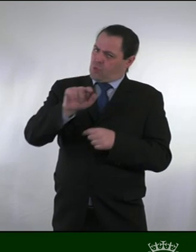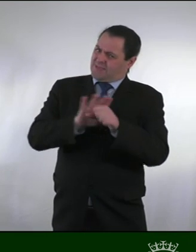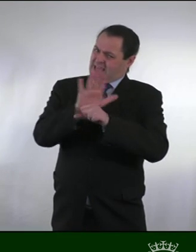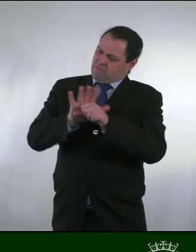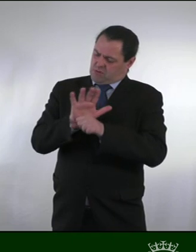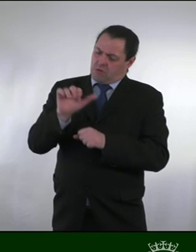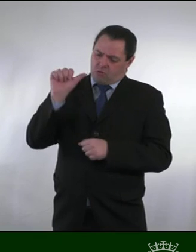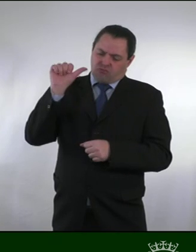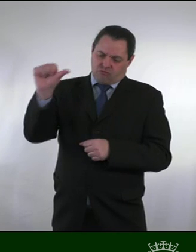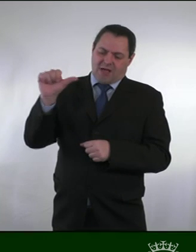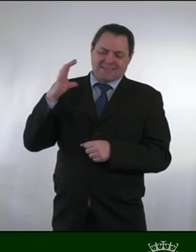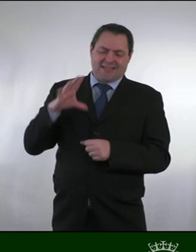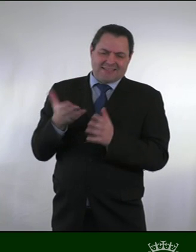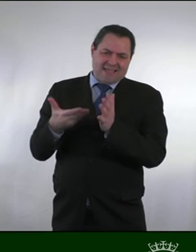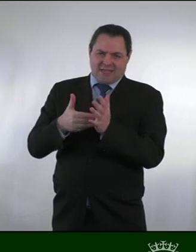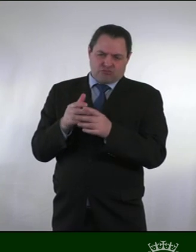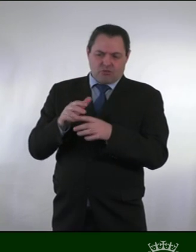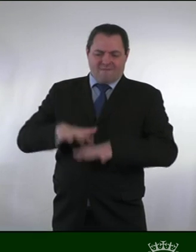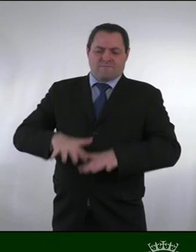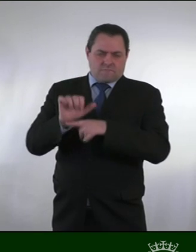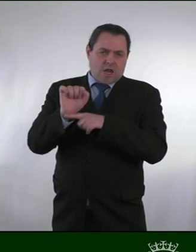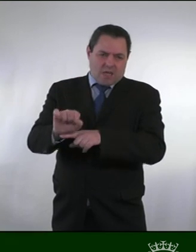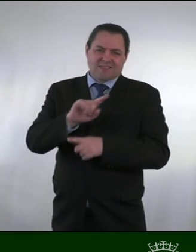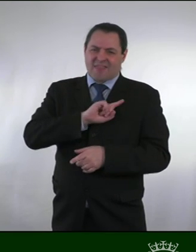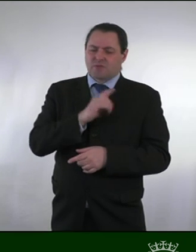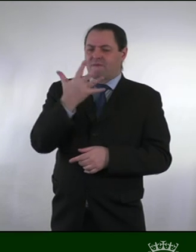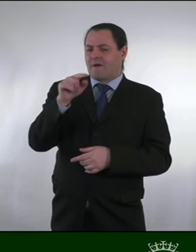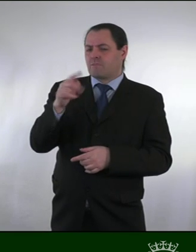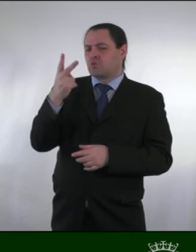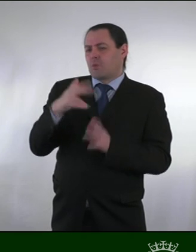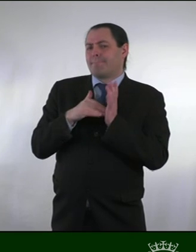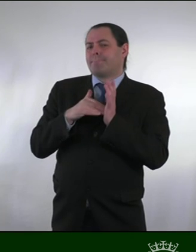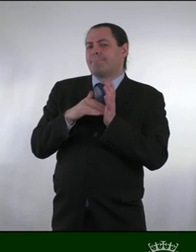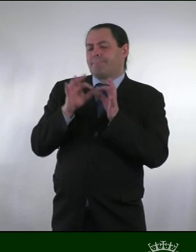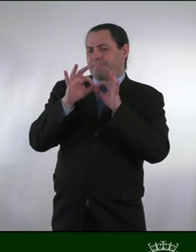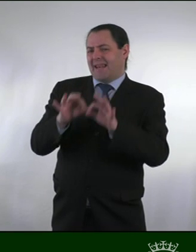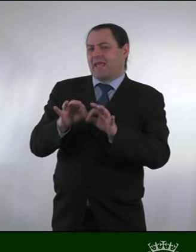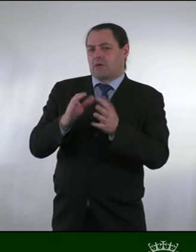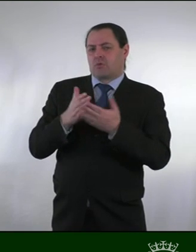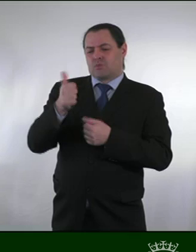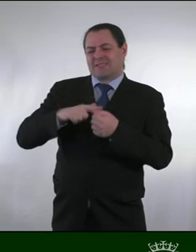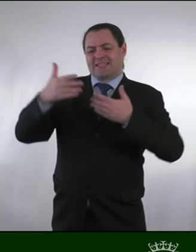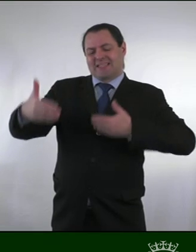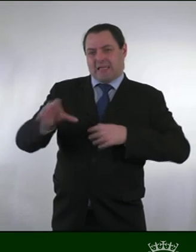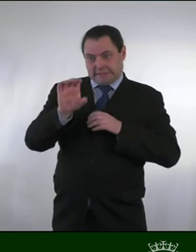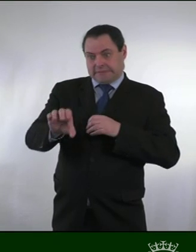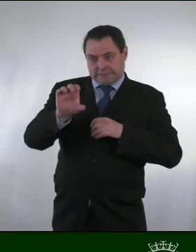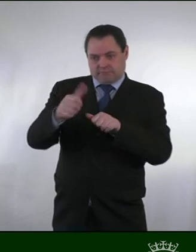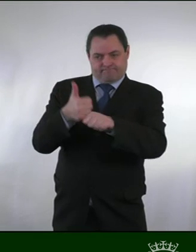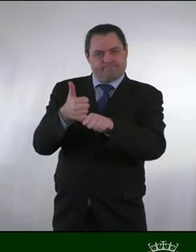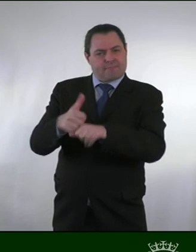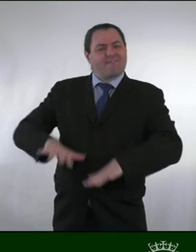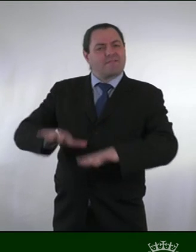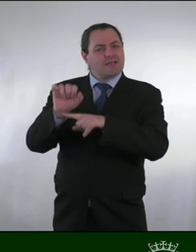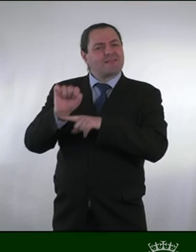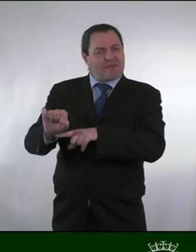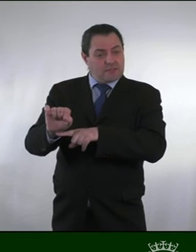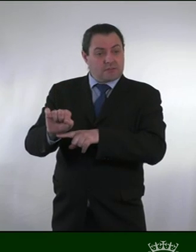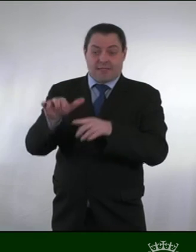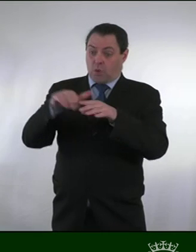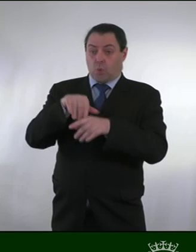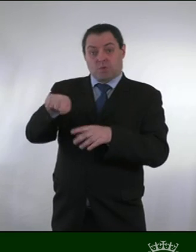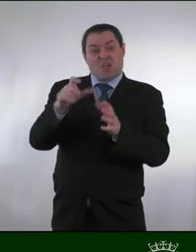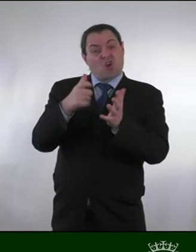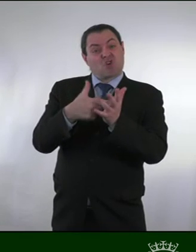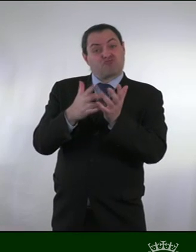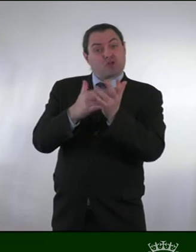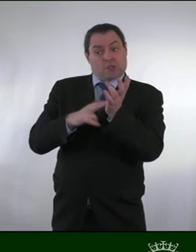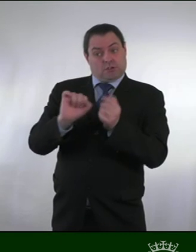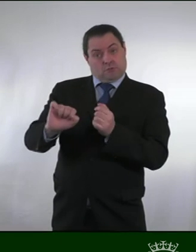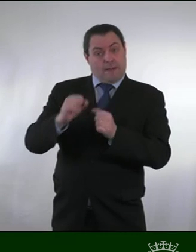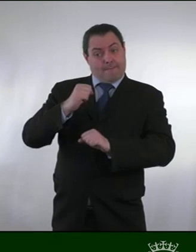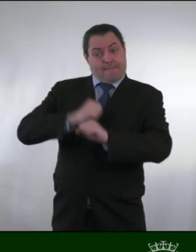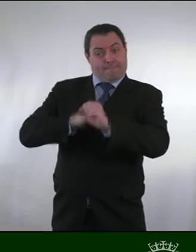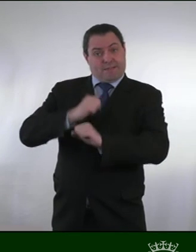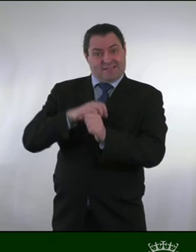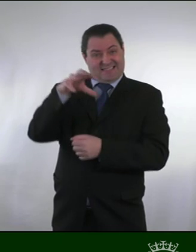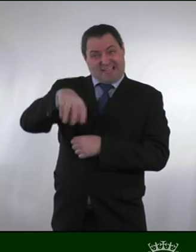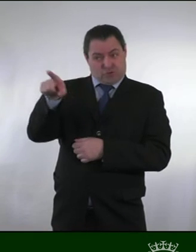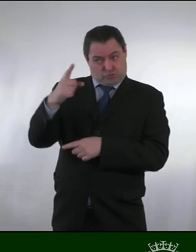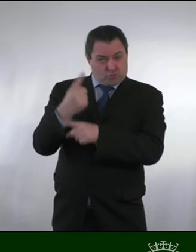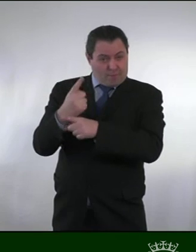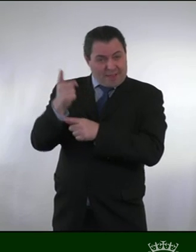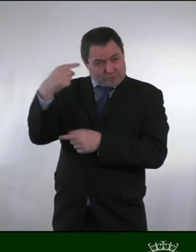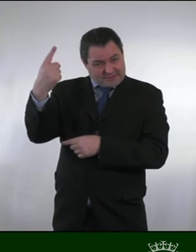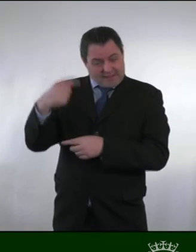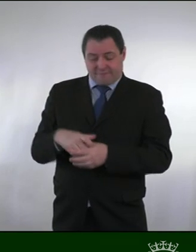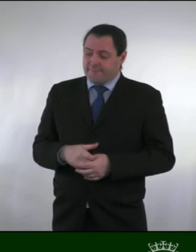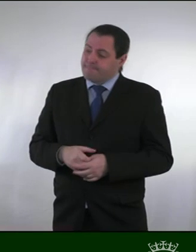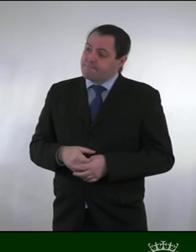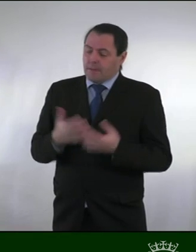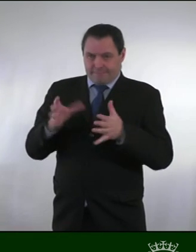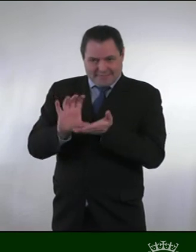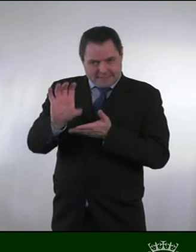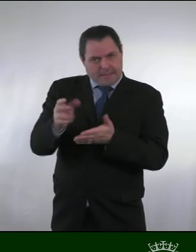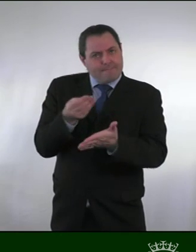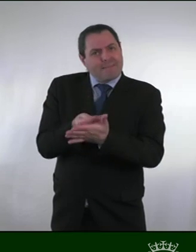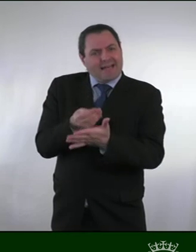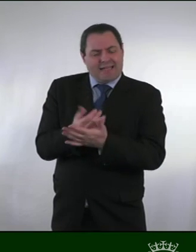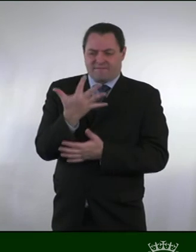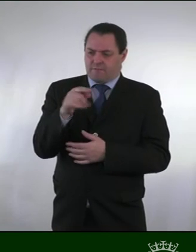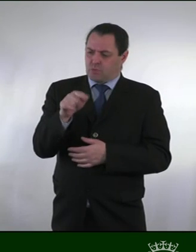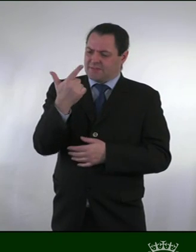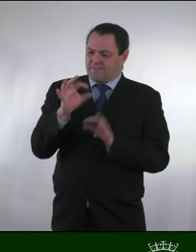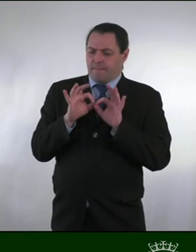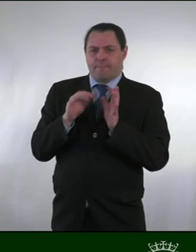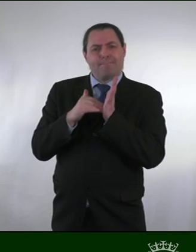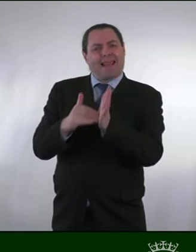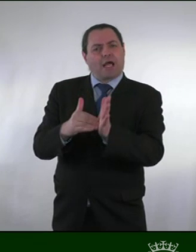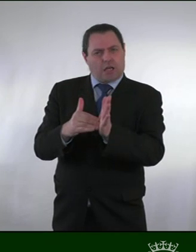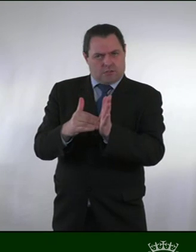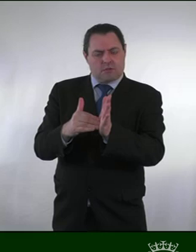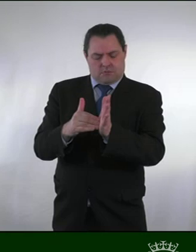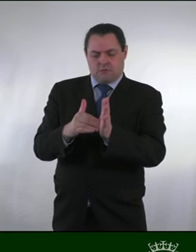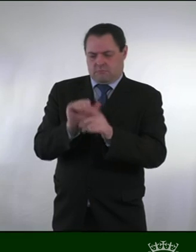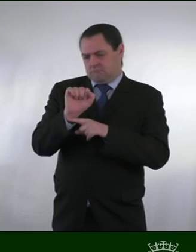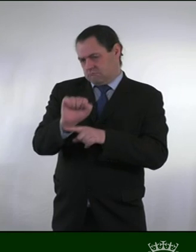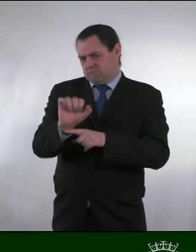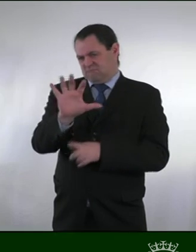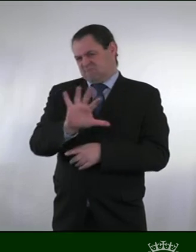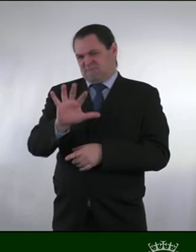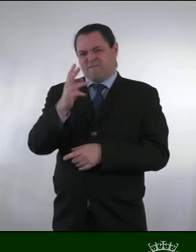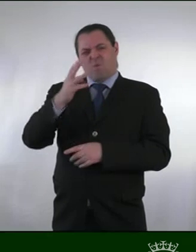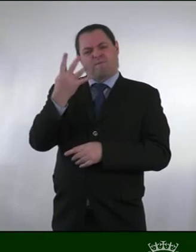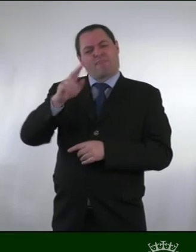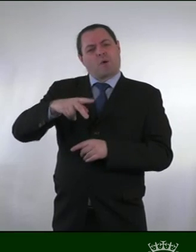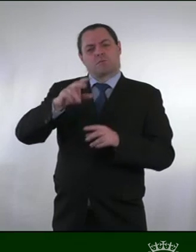She is entirely right to call for flood defences. That is why we put £5.2 billion over six years into flood defences, including the Crossens pumping station refurbishment scheme that she mentions, in which we have invested £5.7 million to protect nearly 4,000 homes.